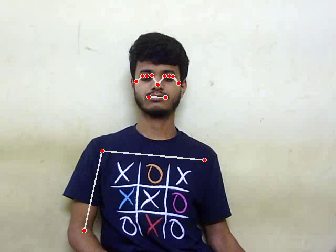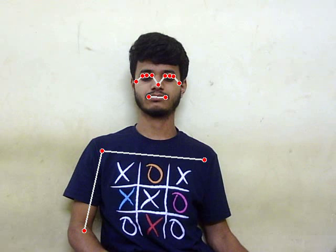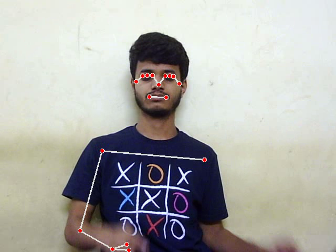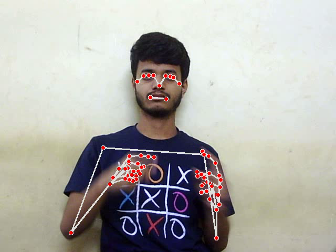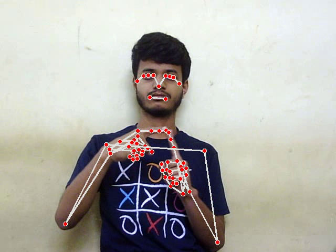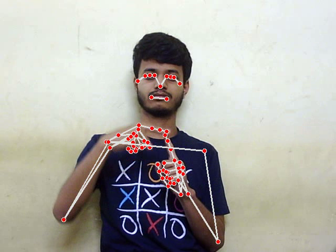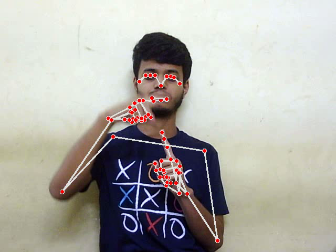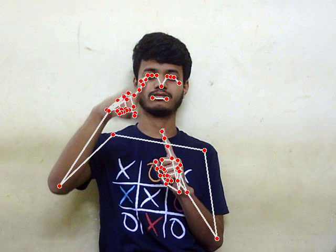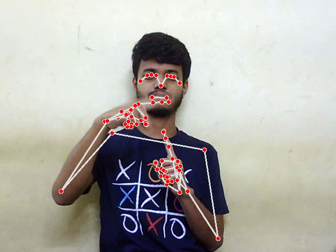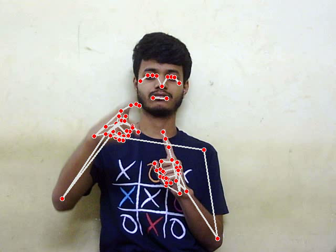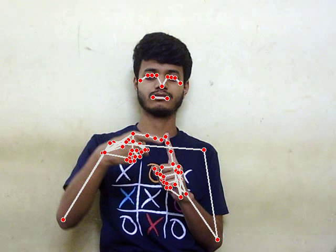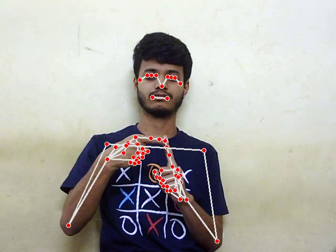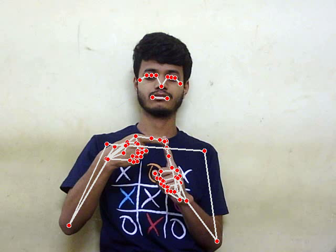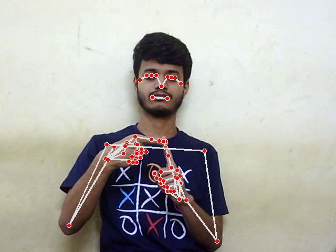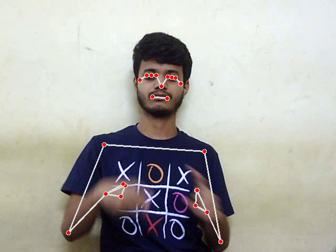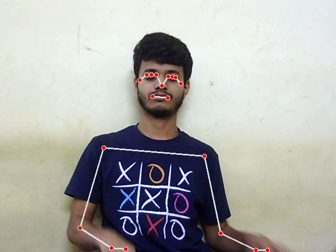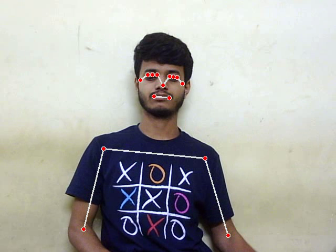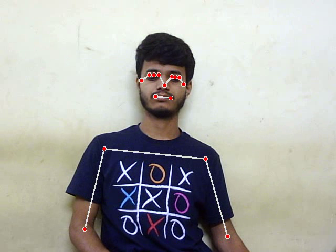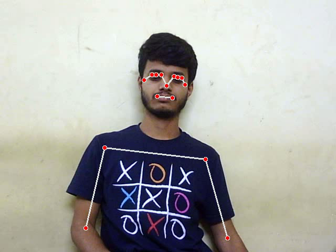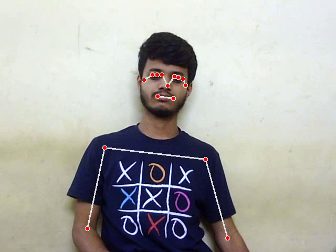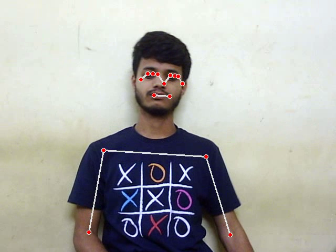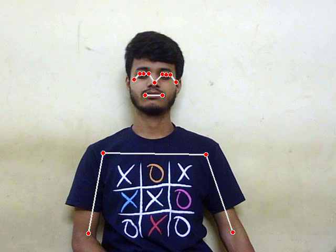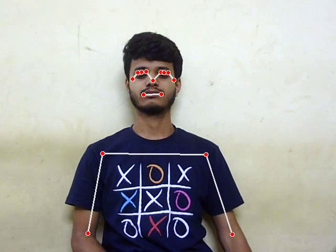when